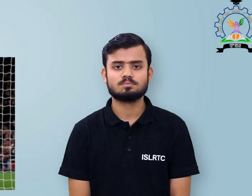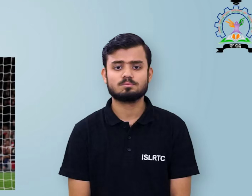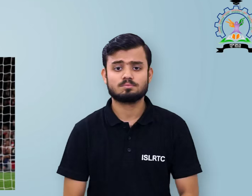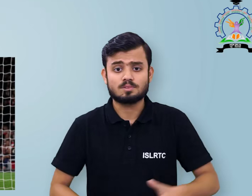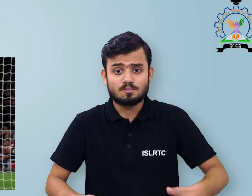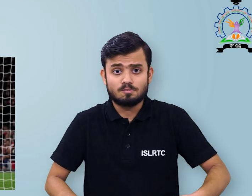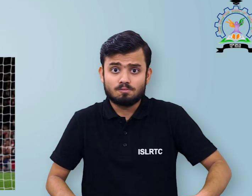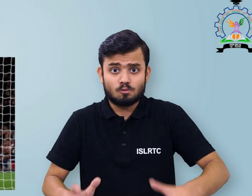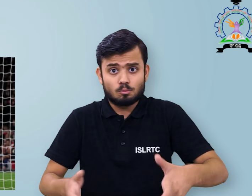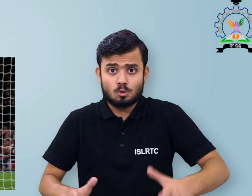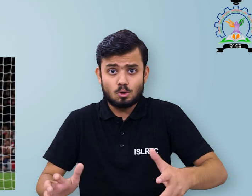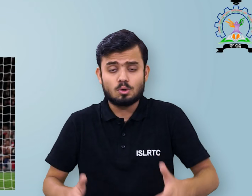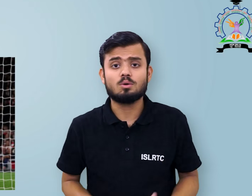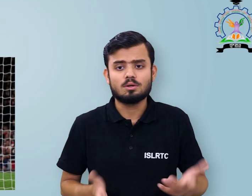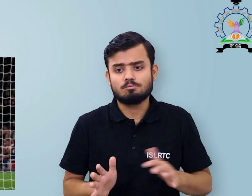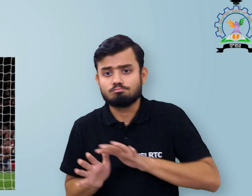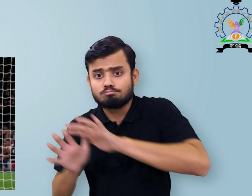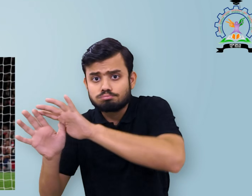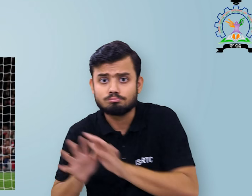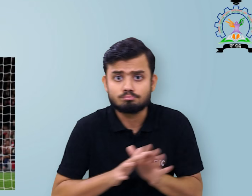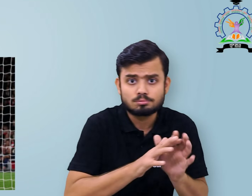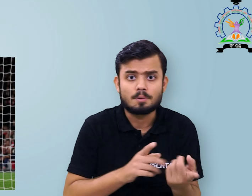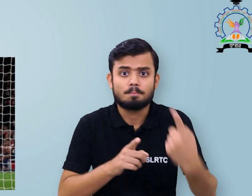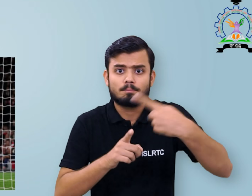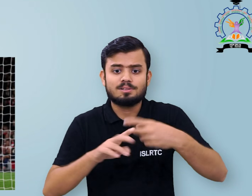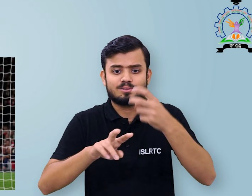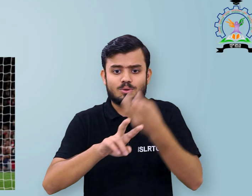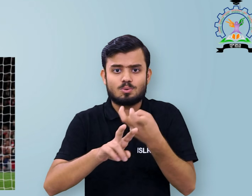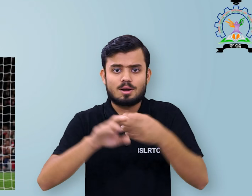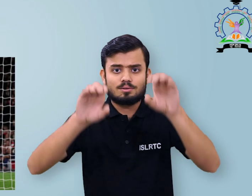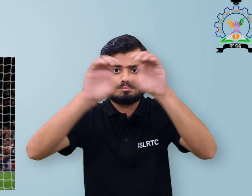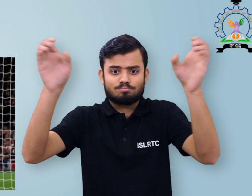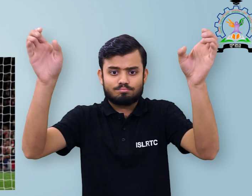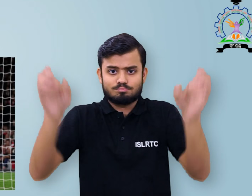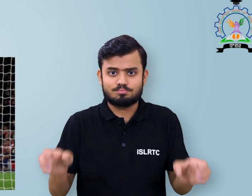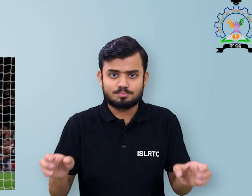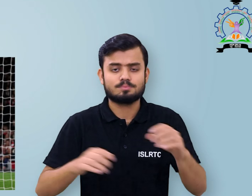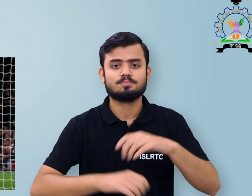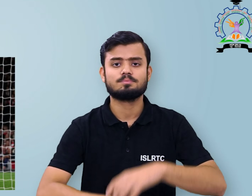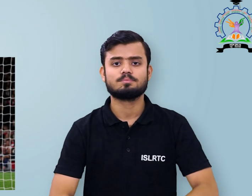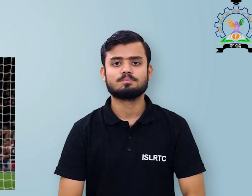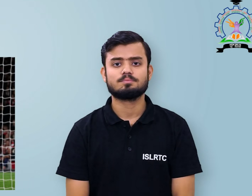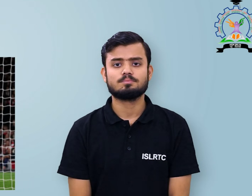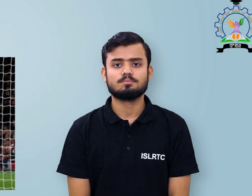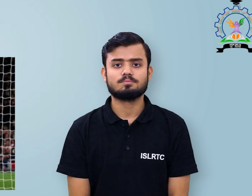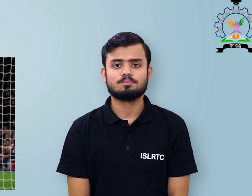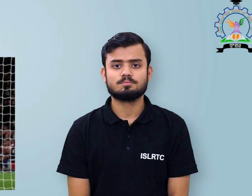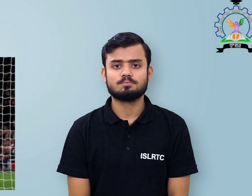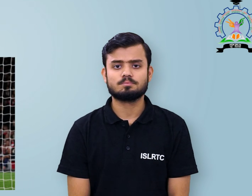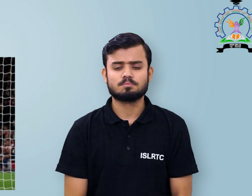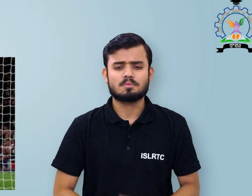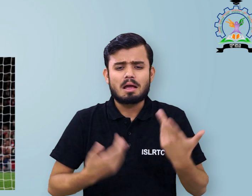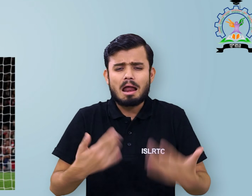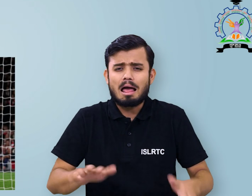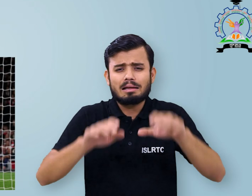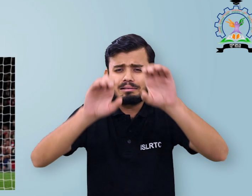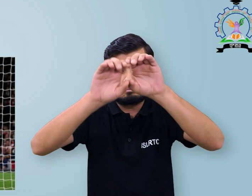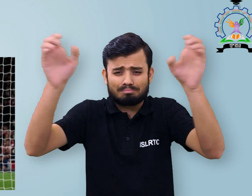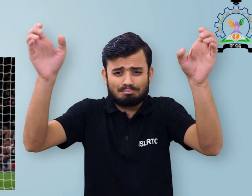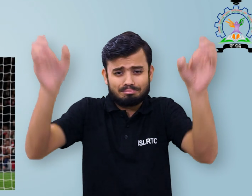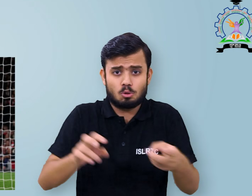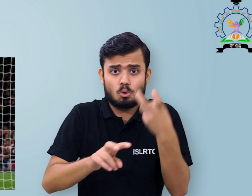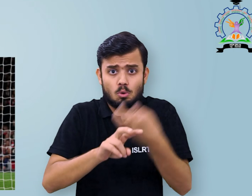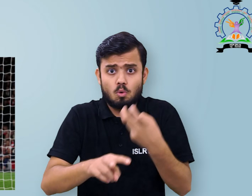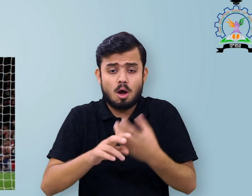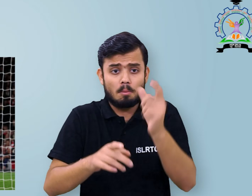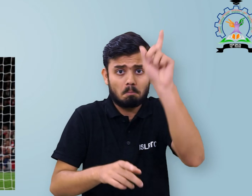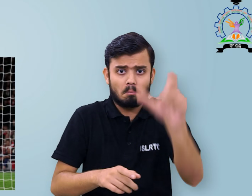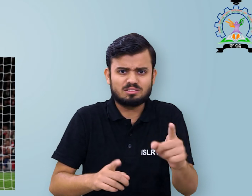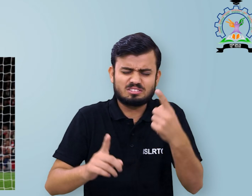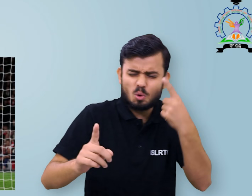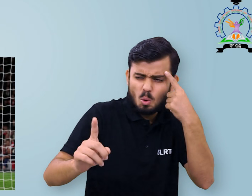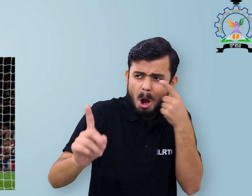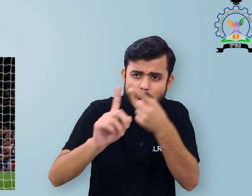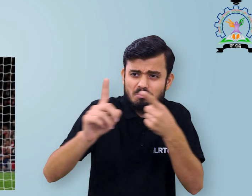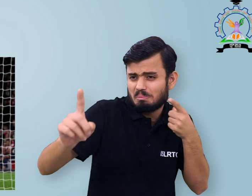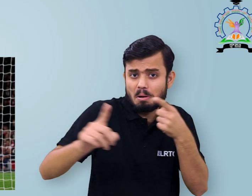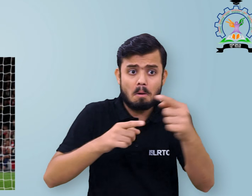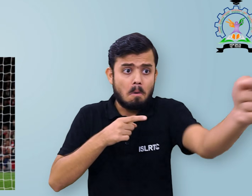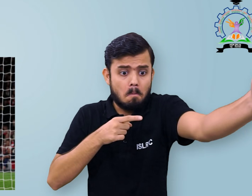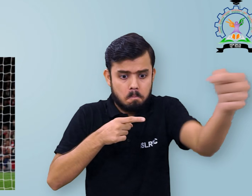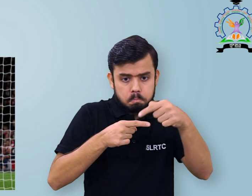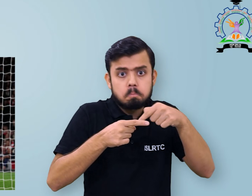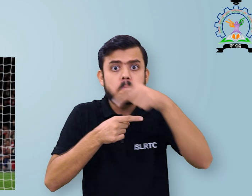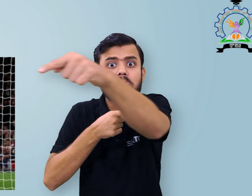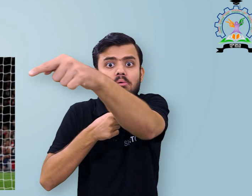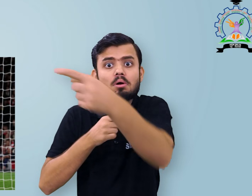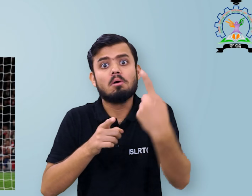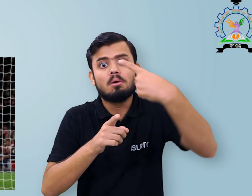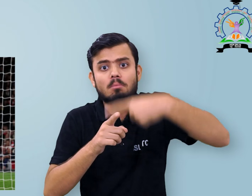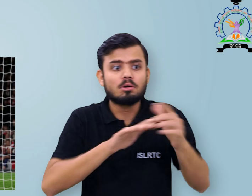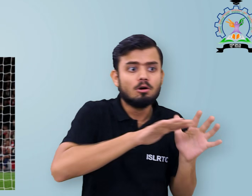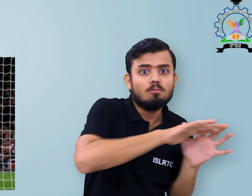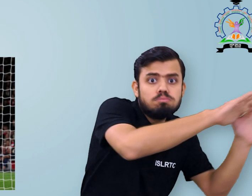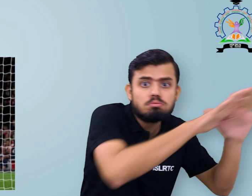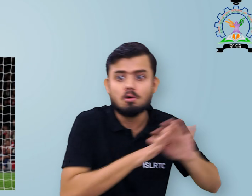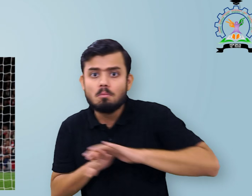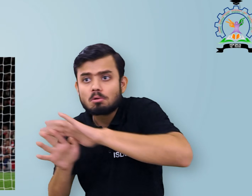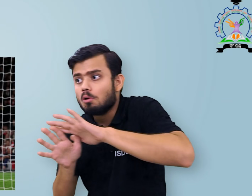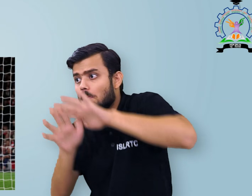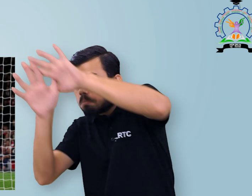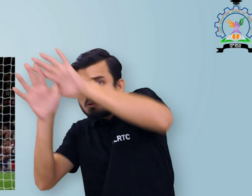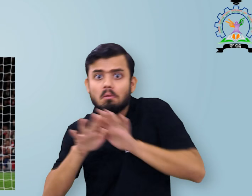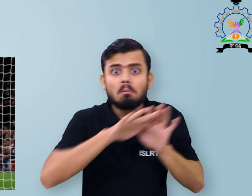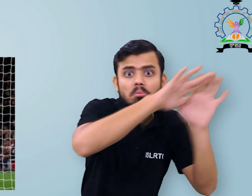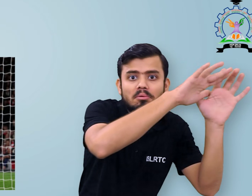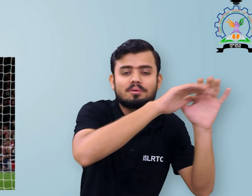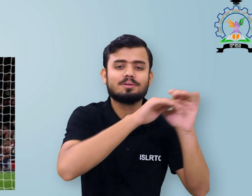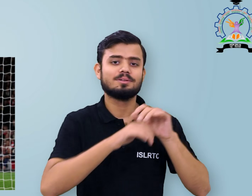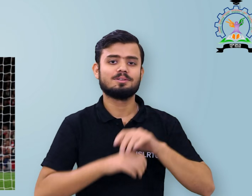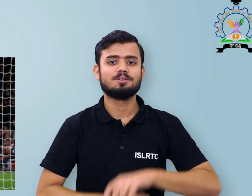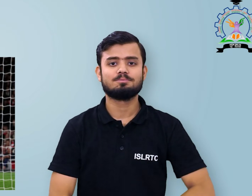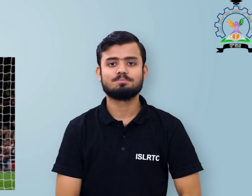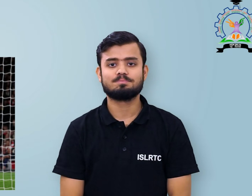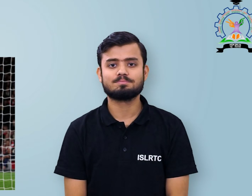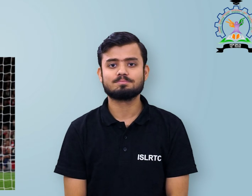Rebound A rebound will occur when a shot hits the goal or when the goalkeeper blocks a shot.